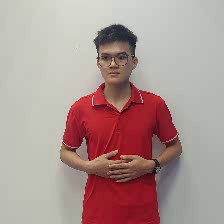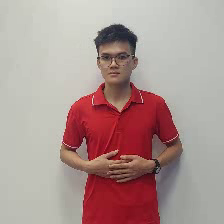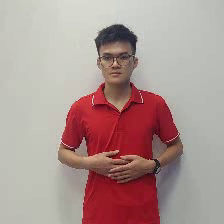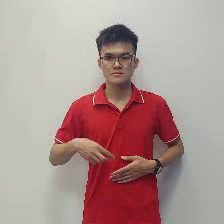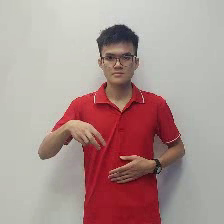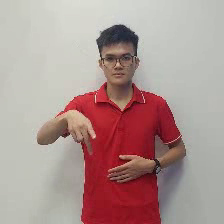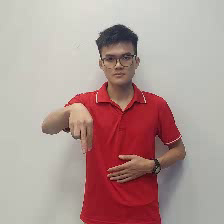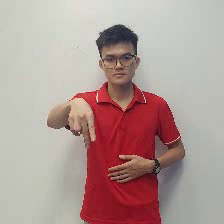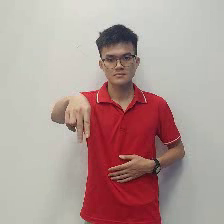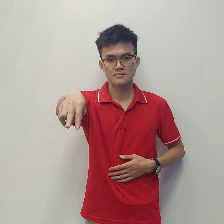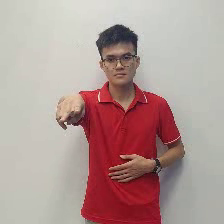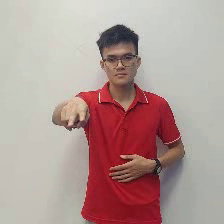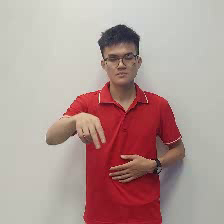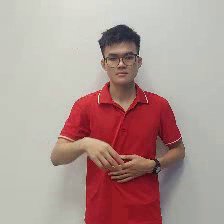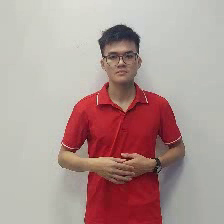Đi